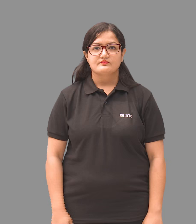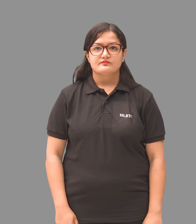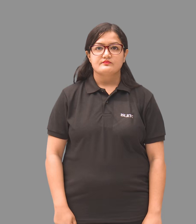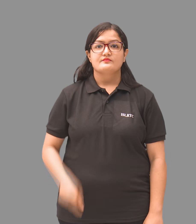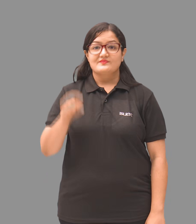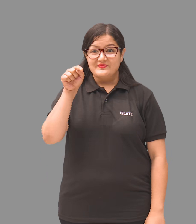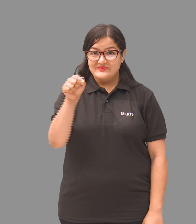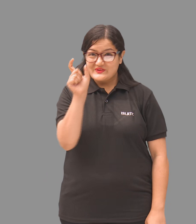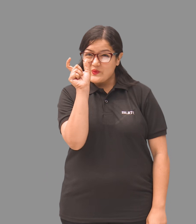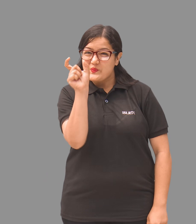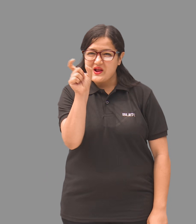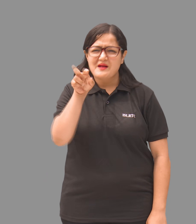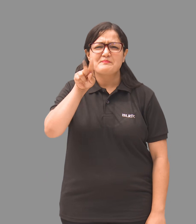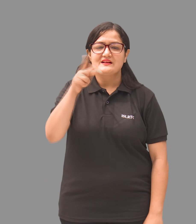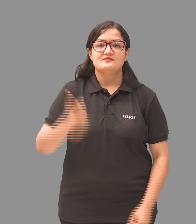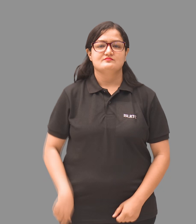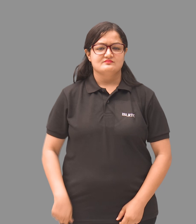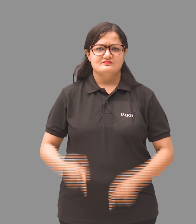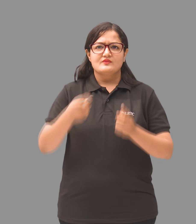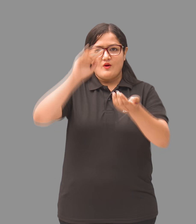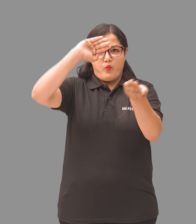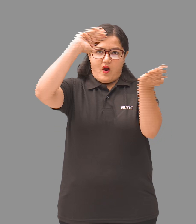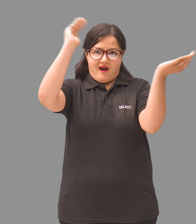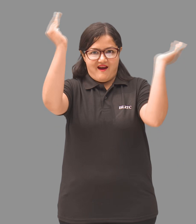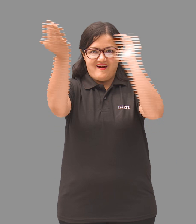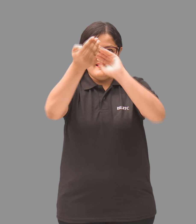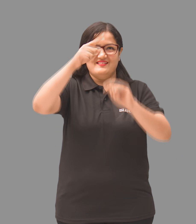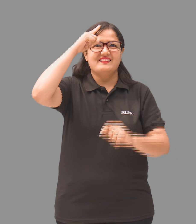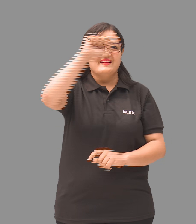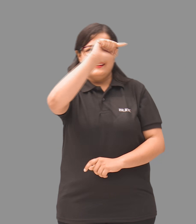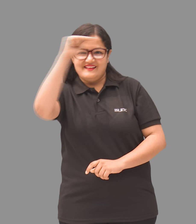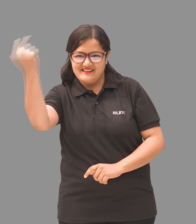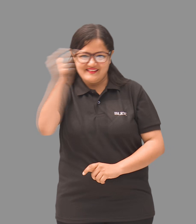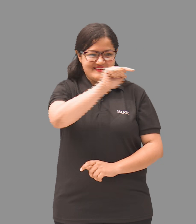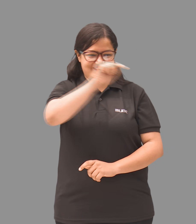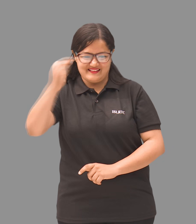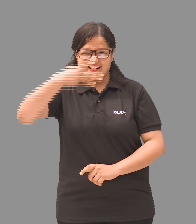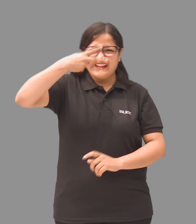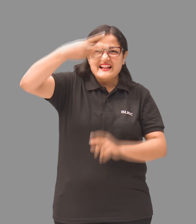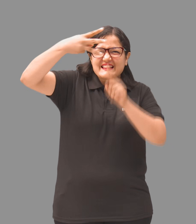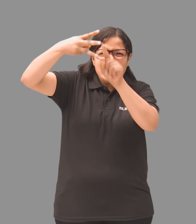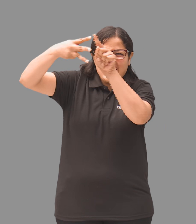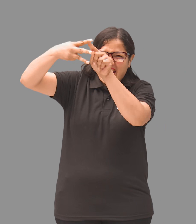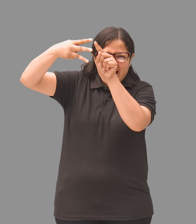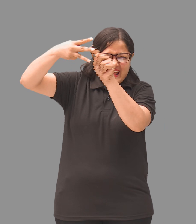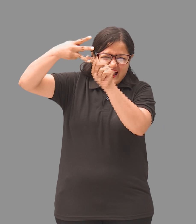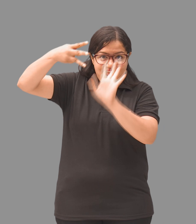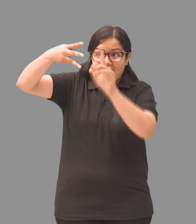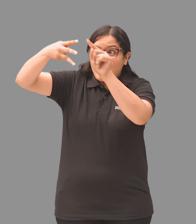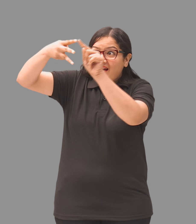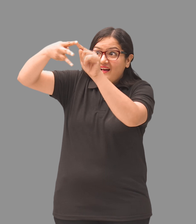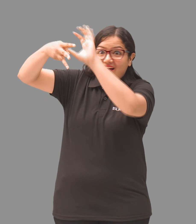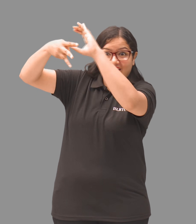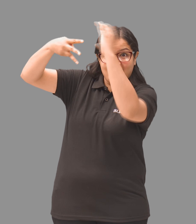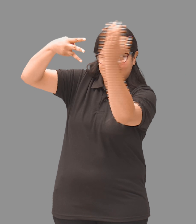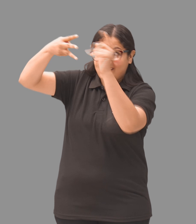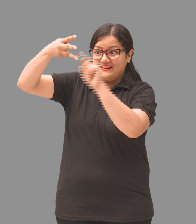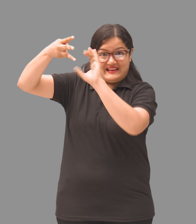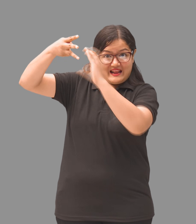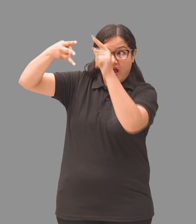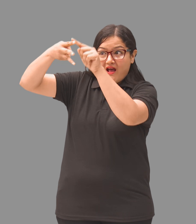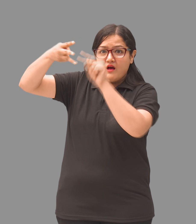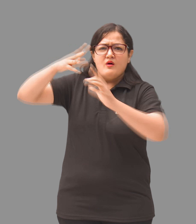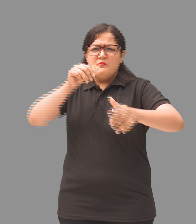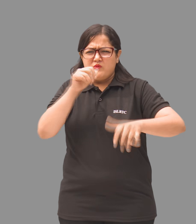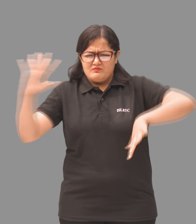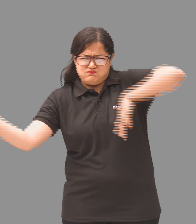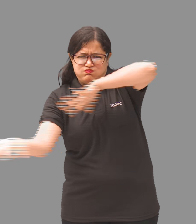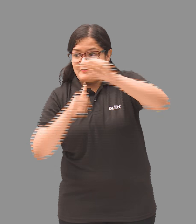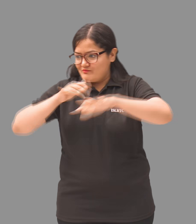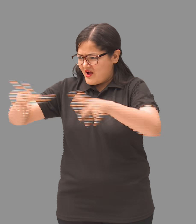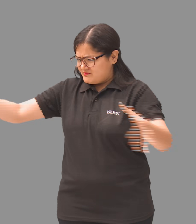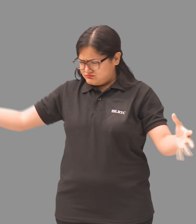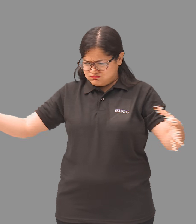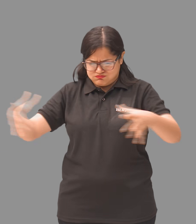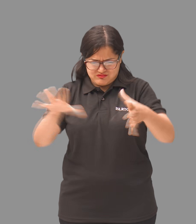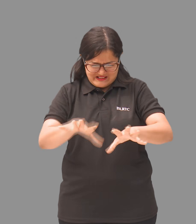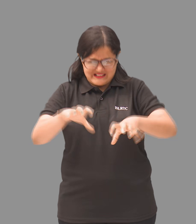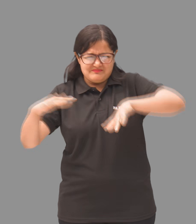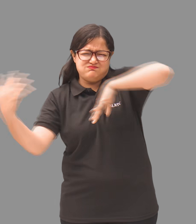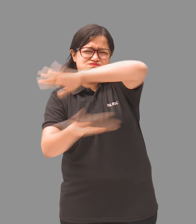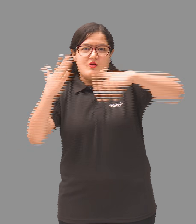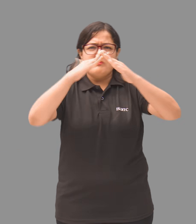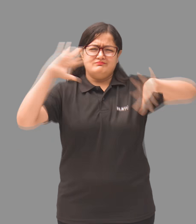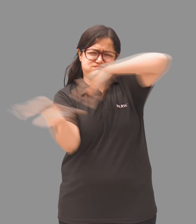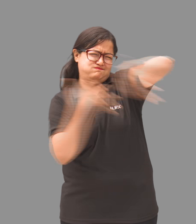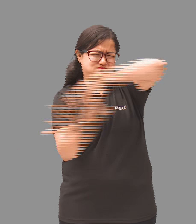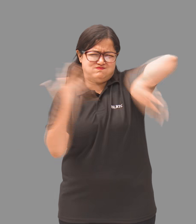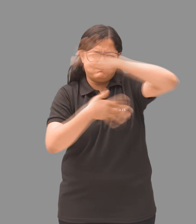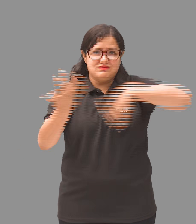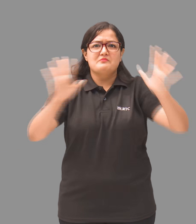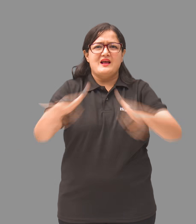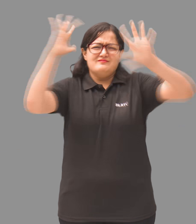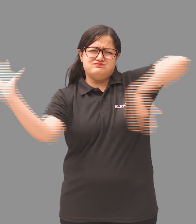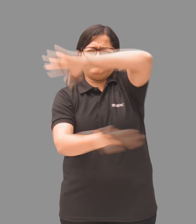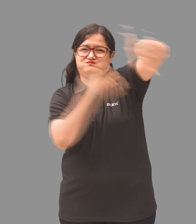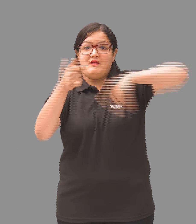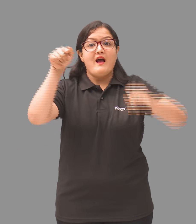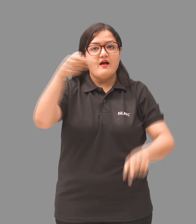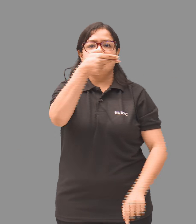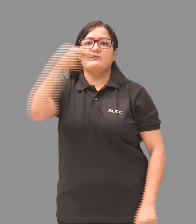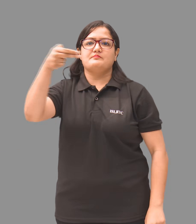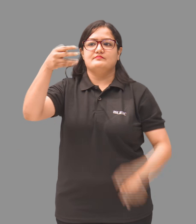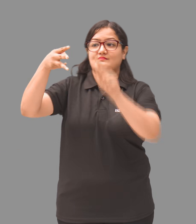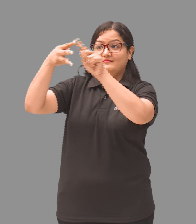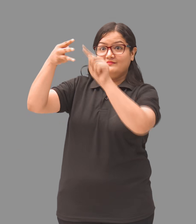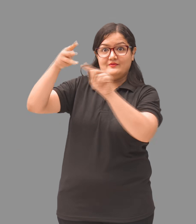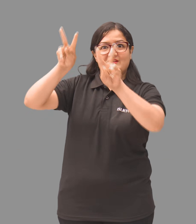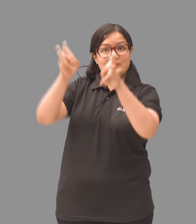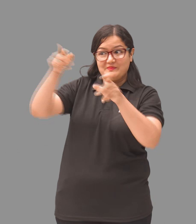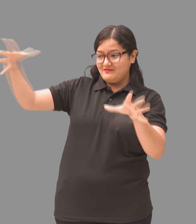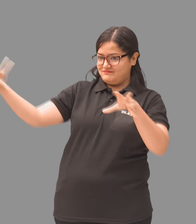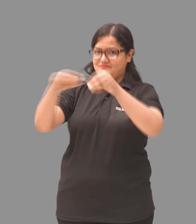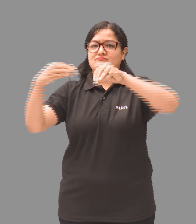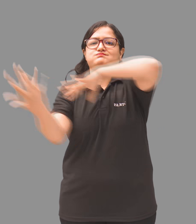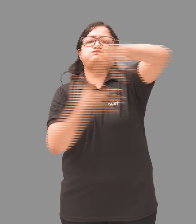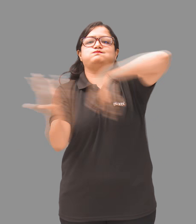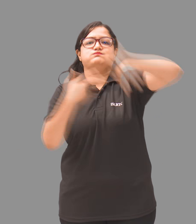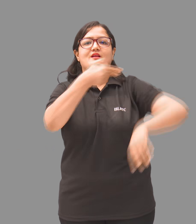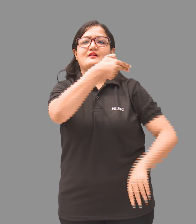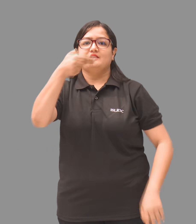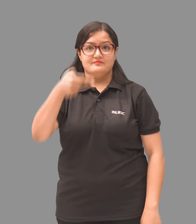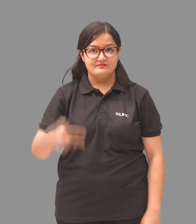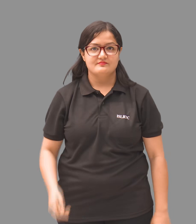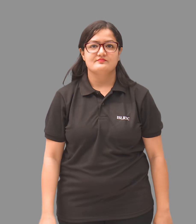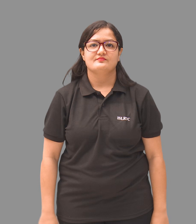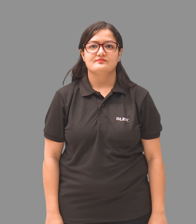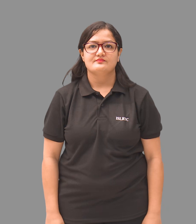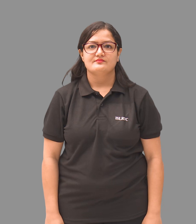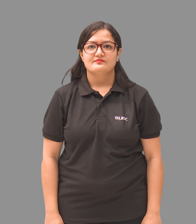Hurricane